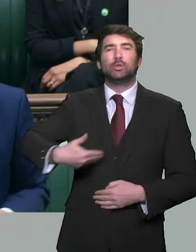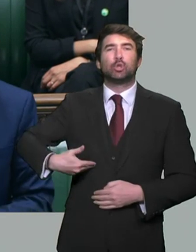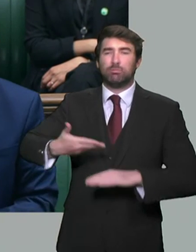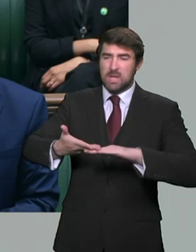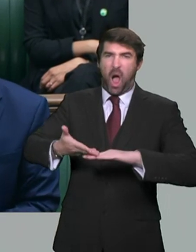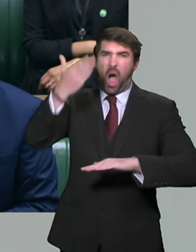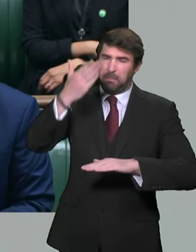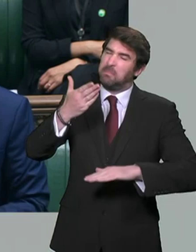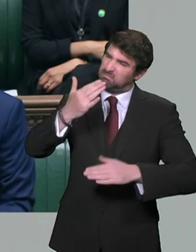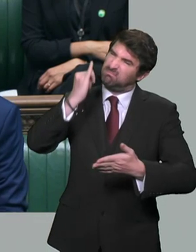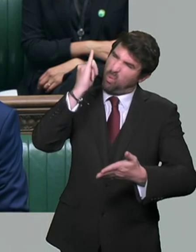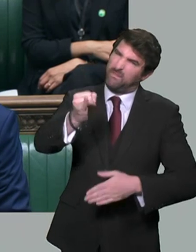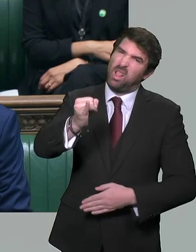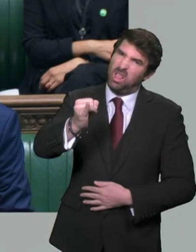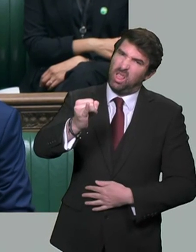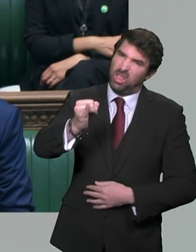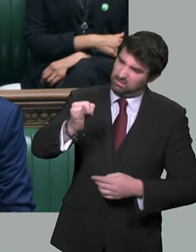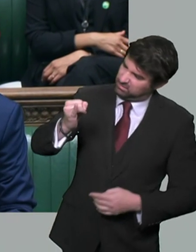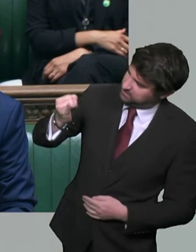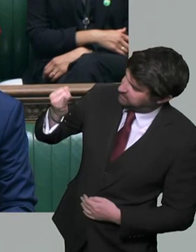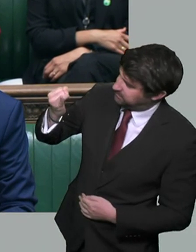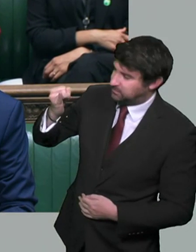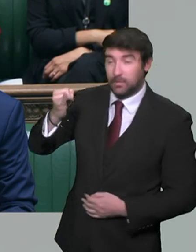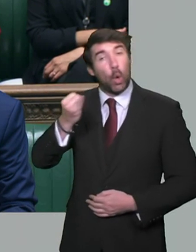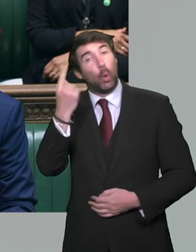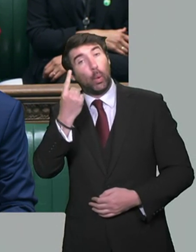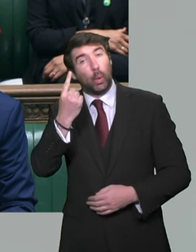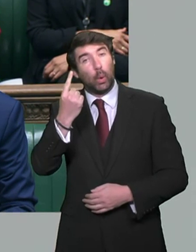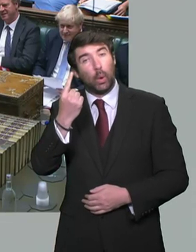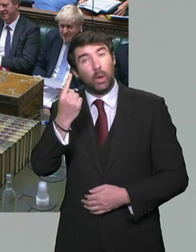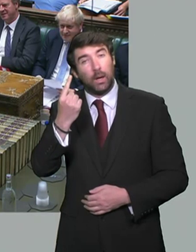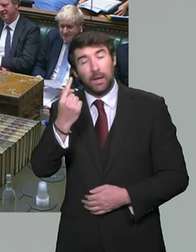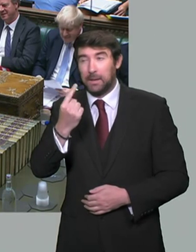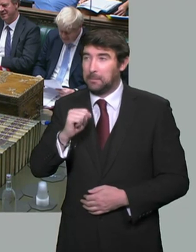I wonder what happened to him.